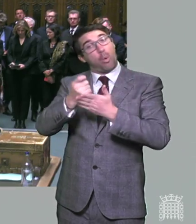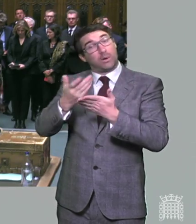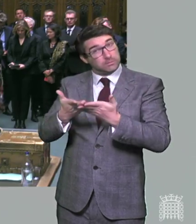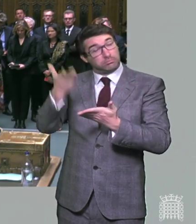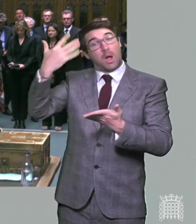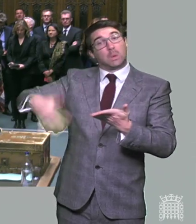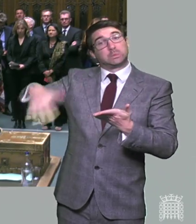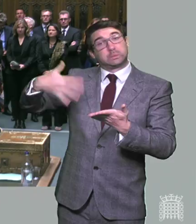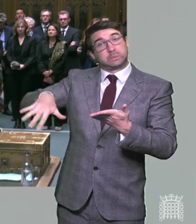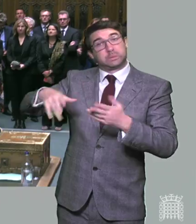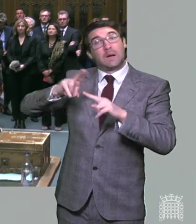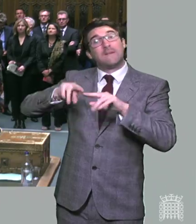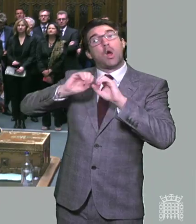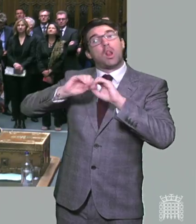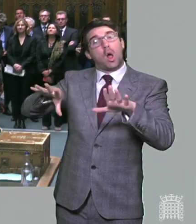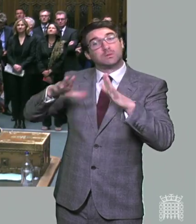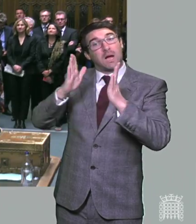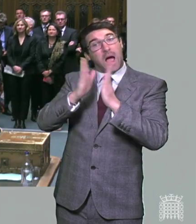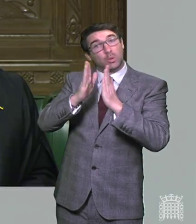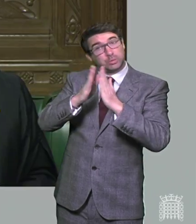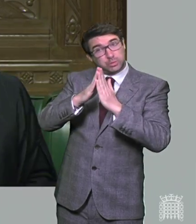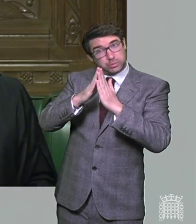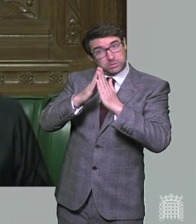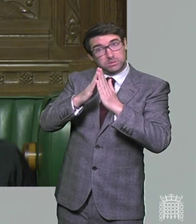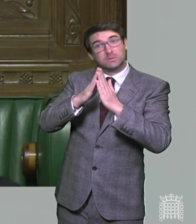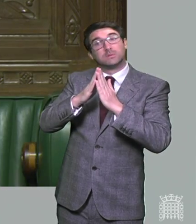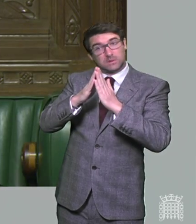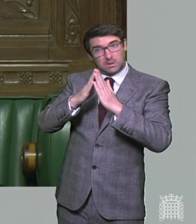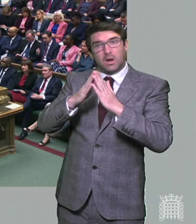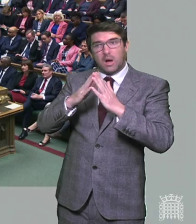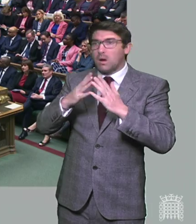I do not think I am responsible, but I am sure the Prime Minister will take that on board.